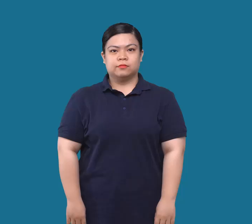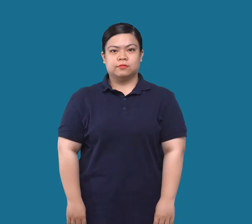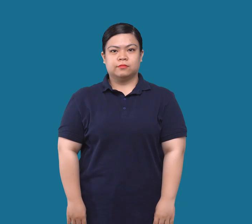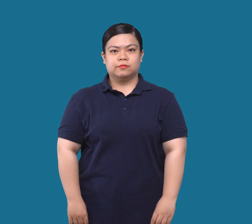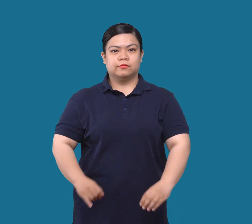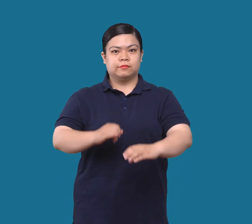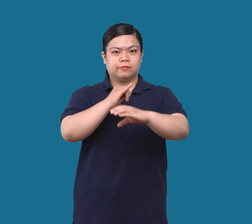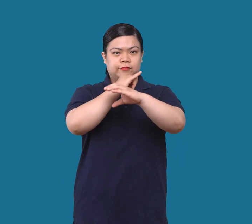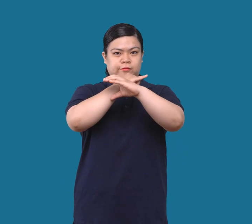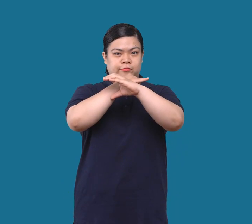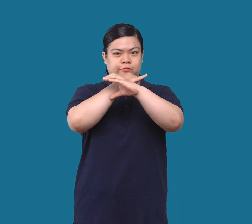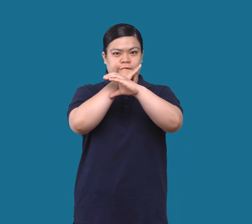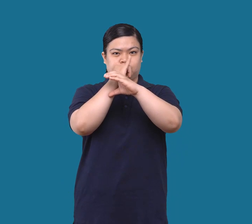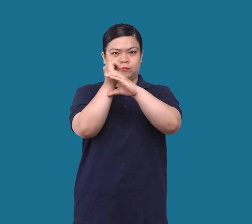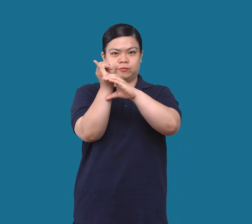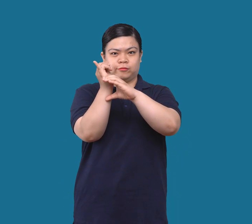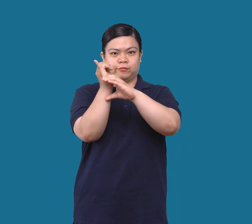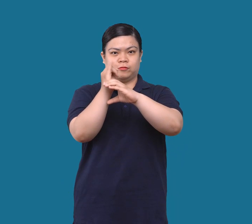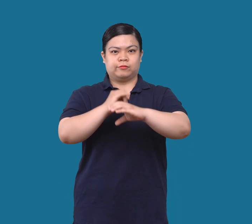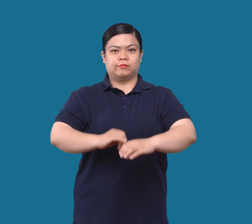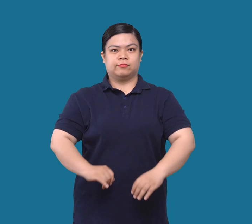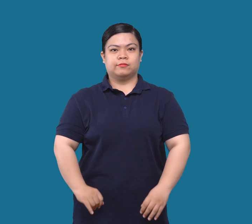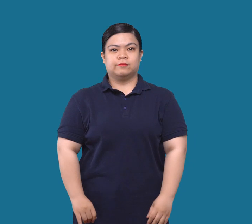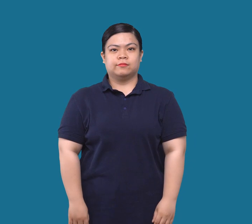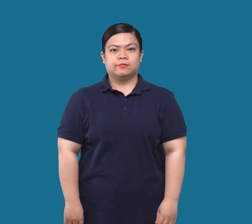quả gấc